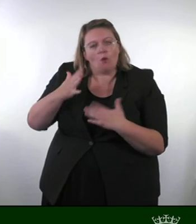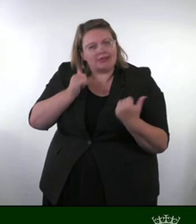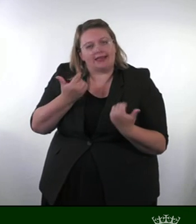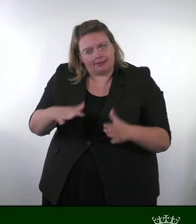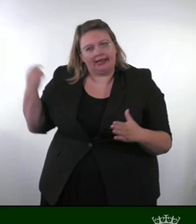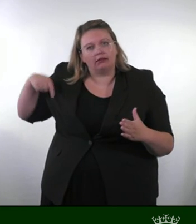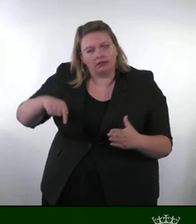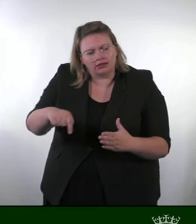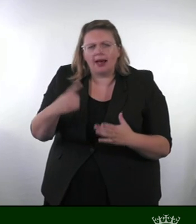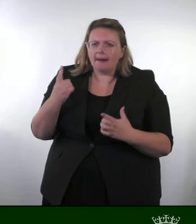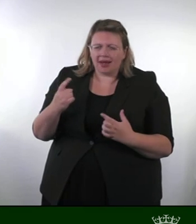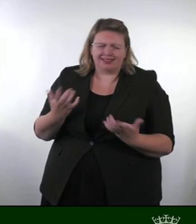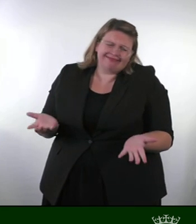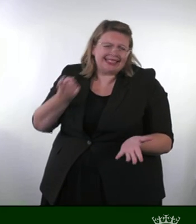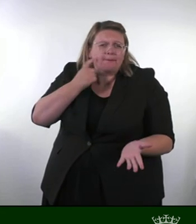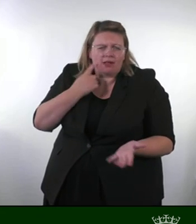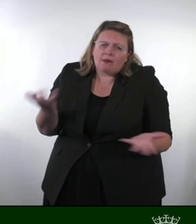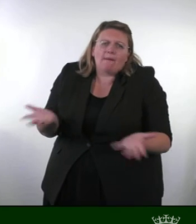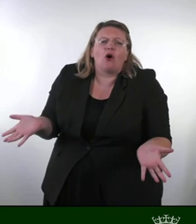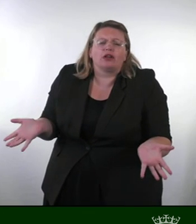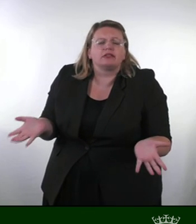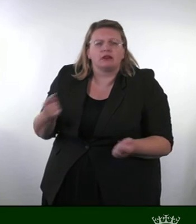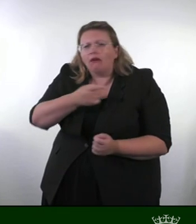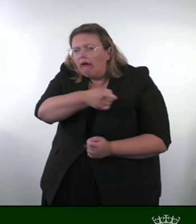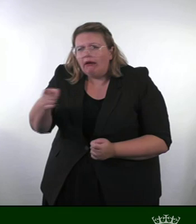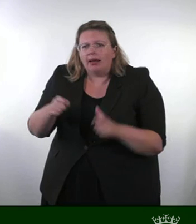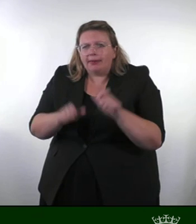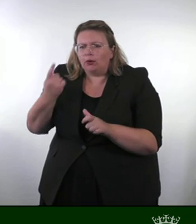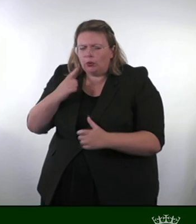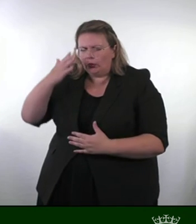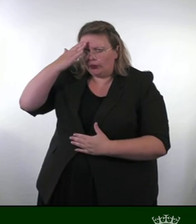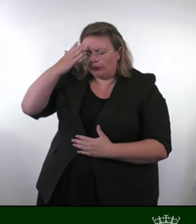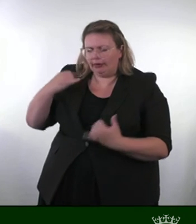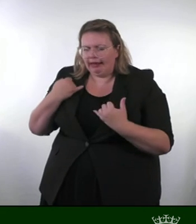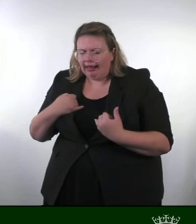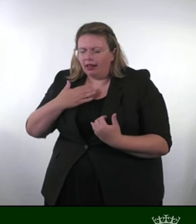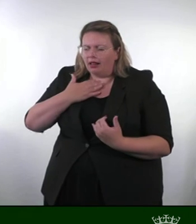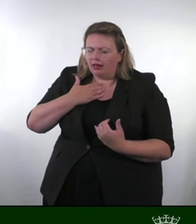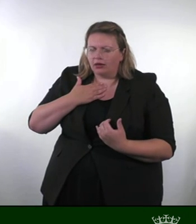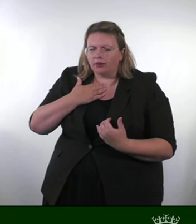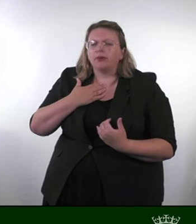People who have got covid symptoms are very anxious about themselves, their children, their families and what to do.